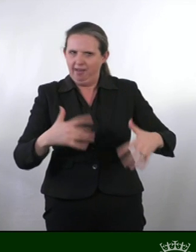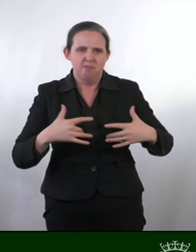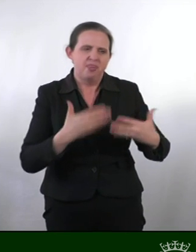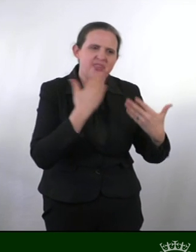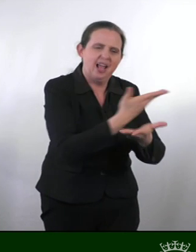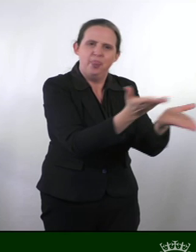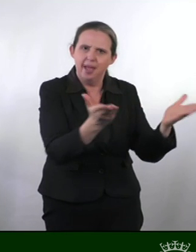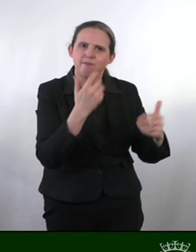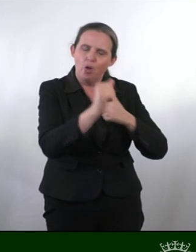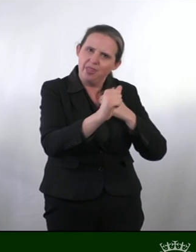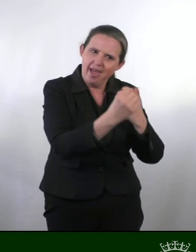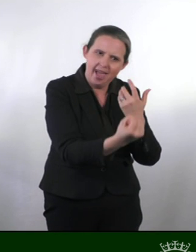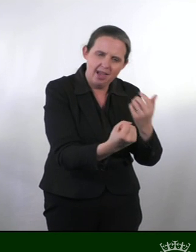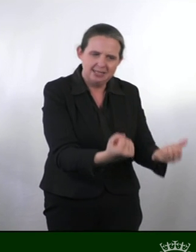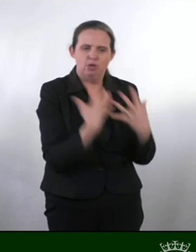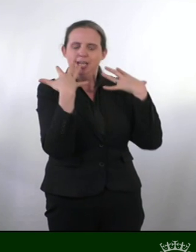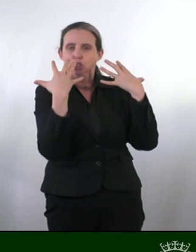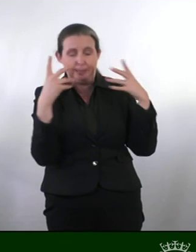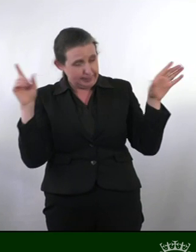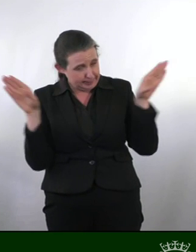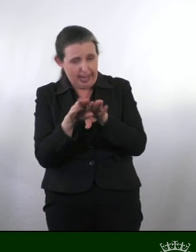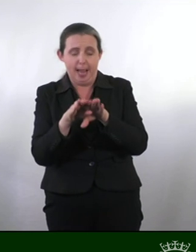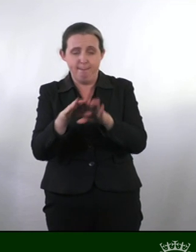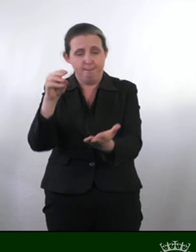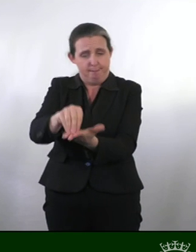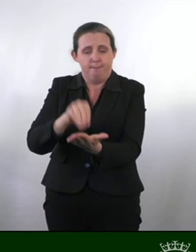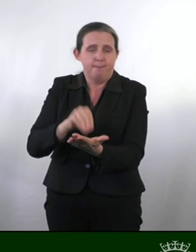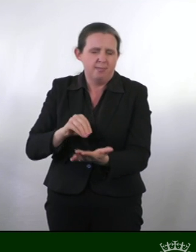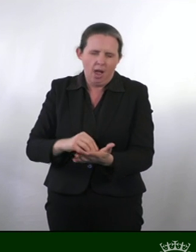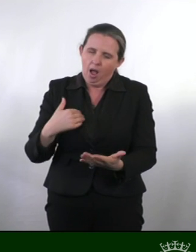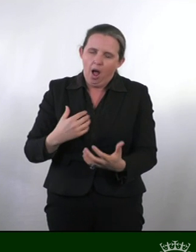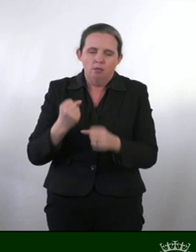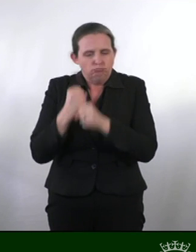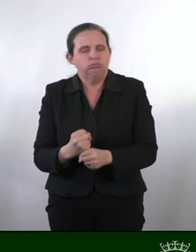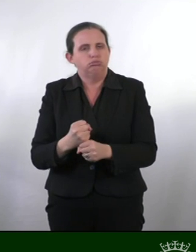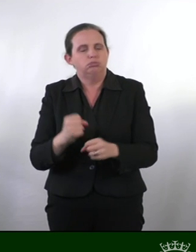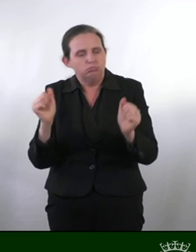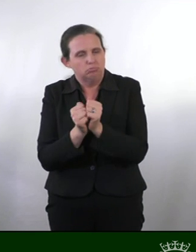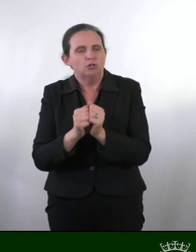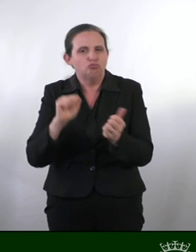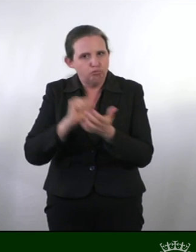I passionately agree that that is the right way forward for our country.